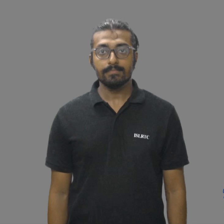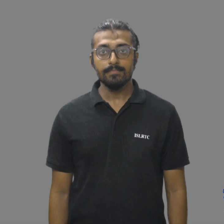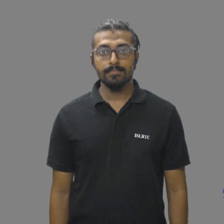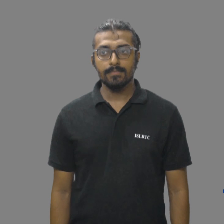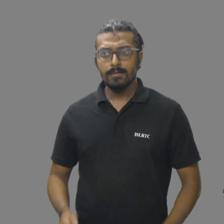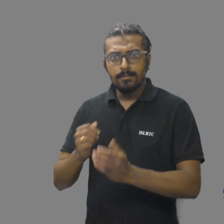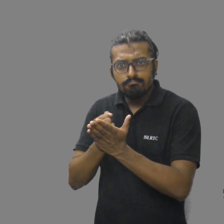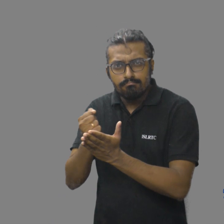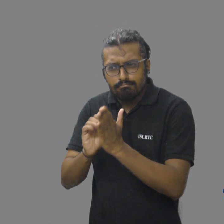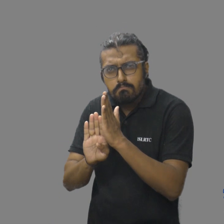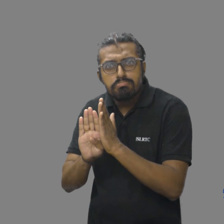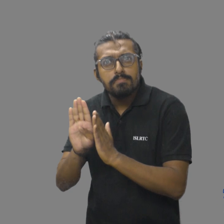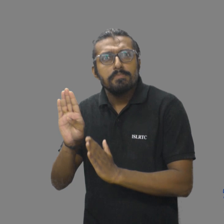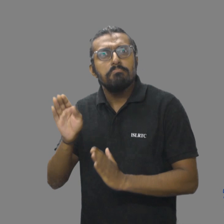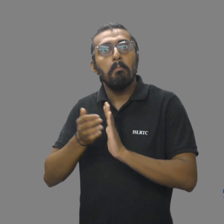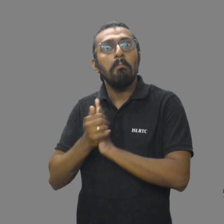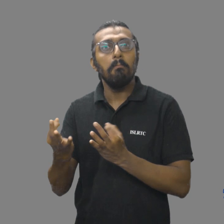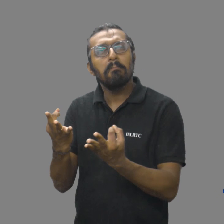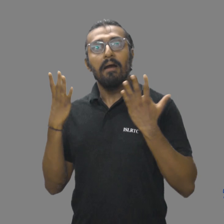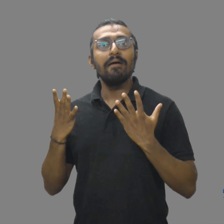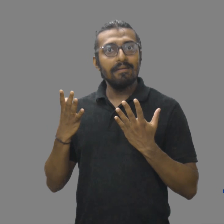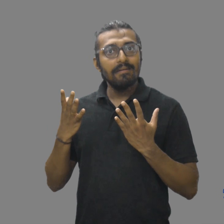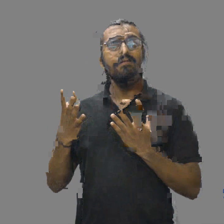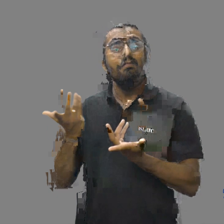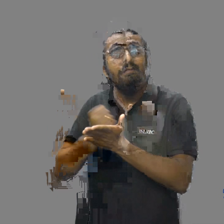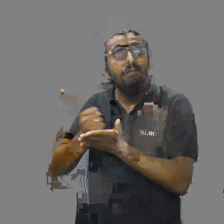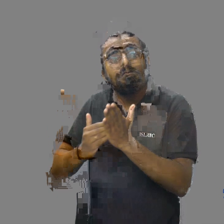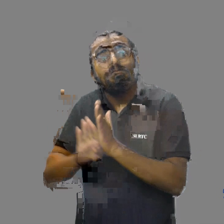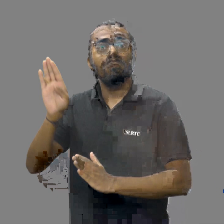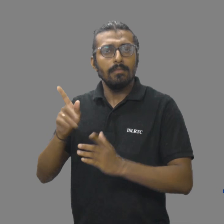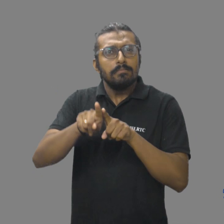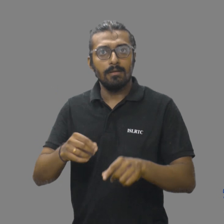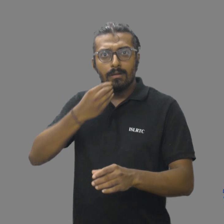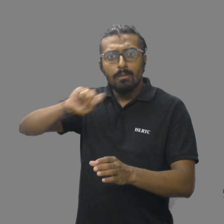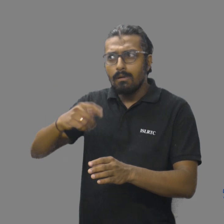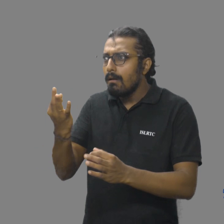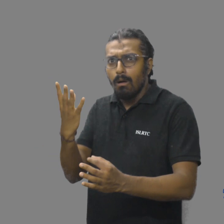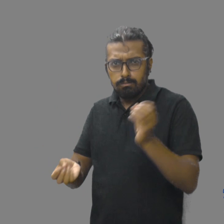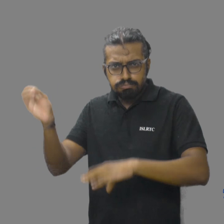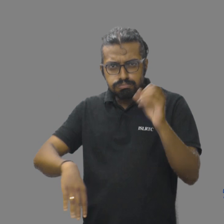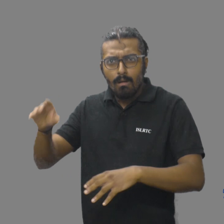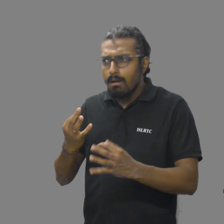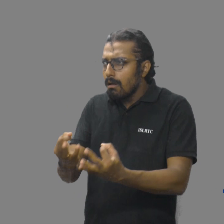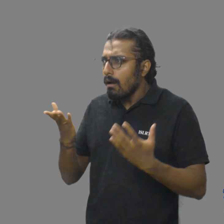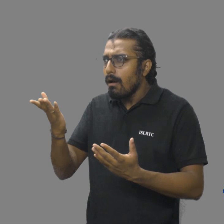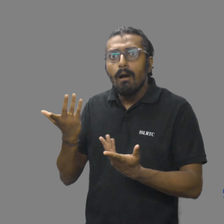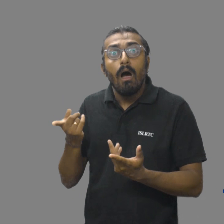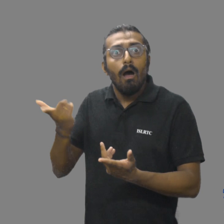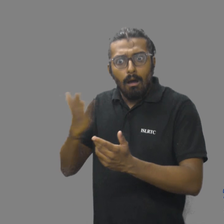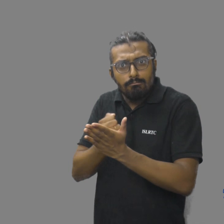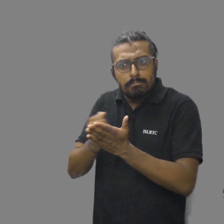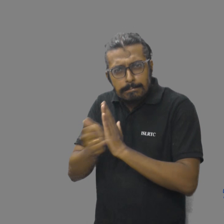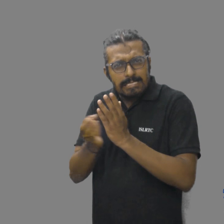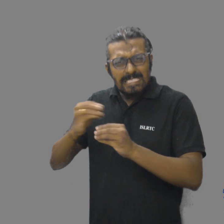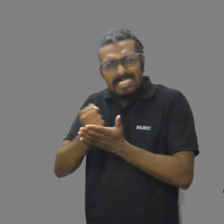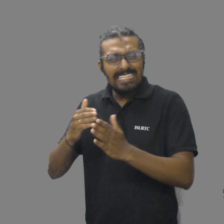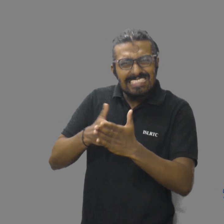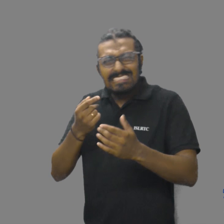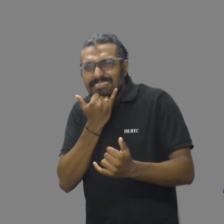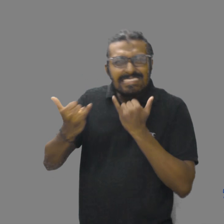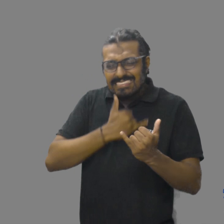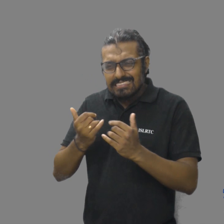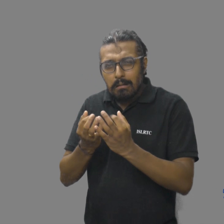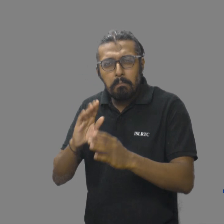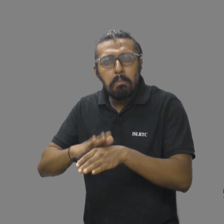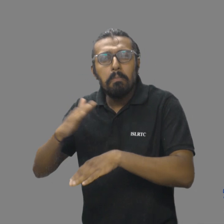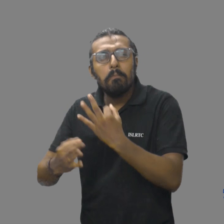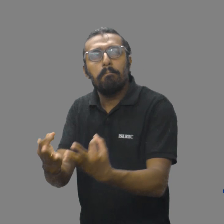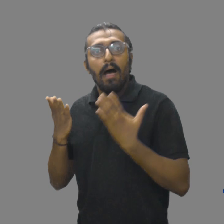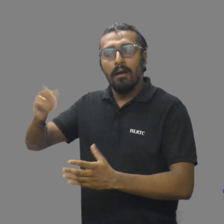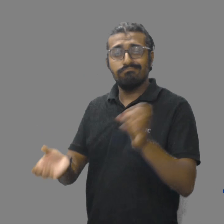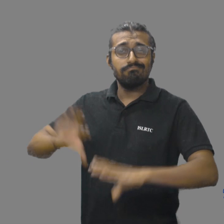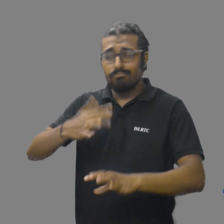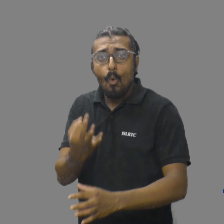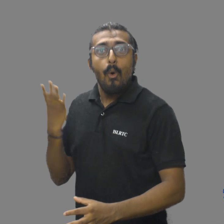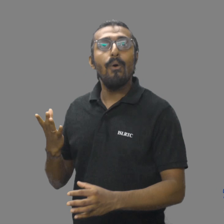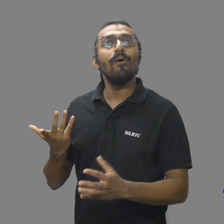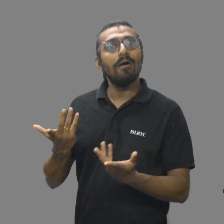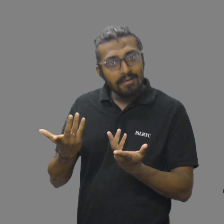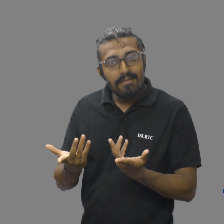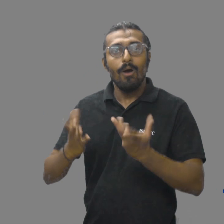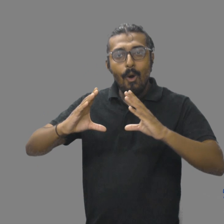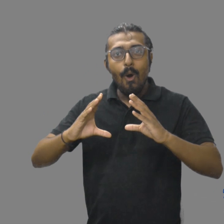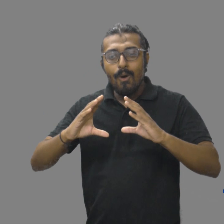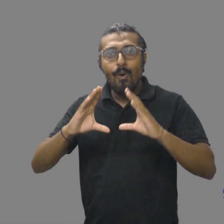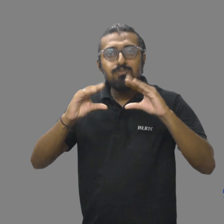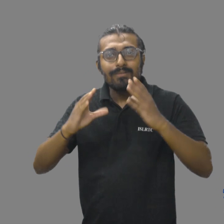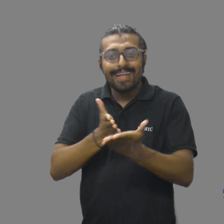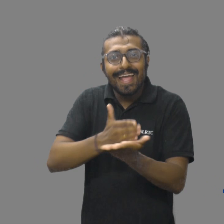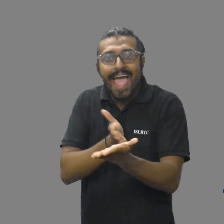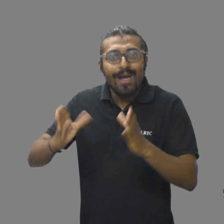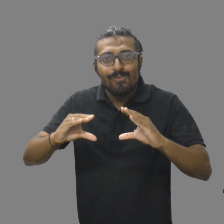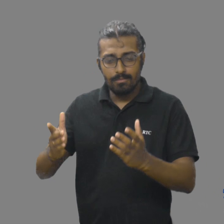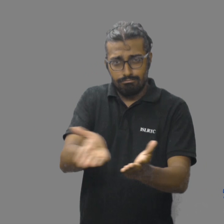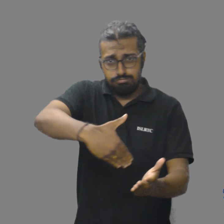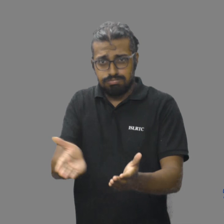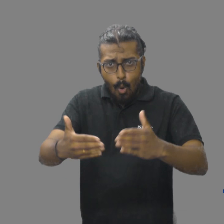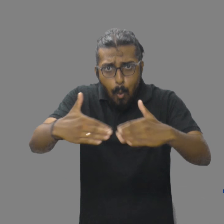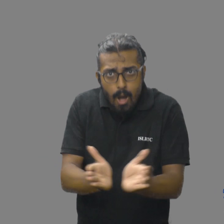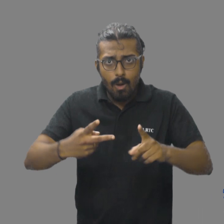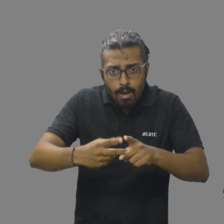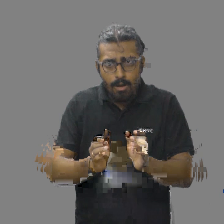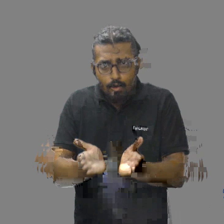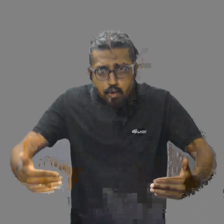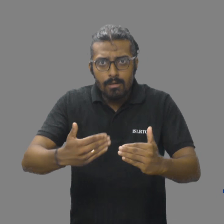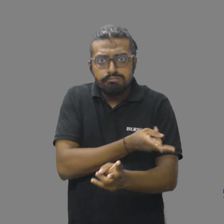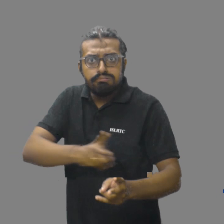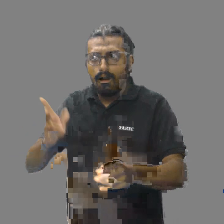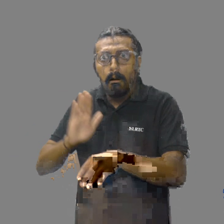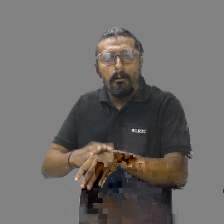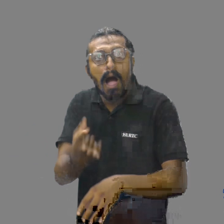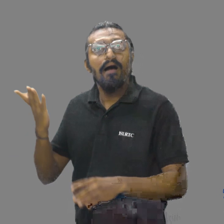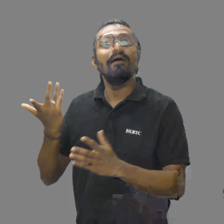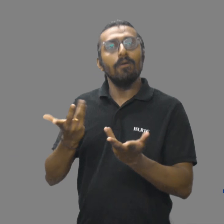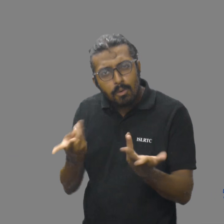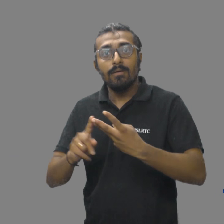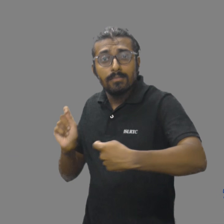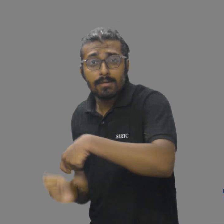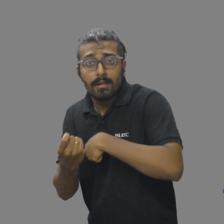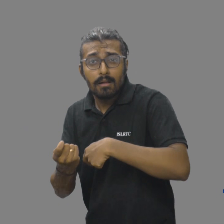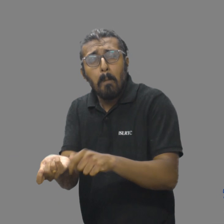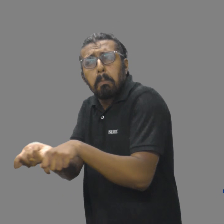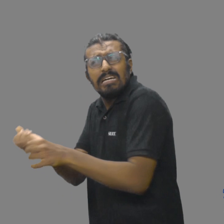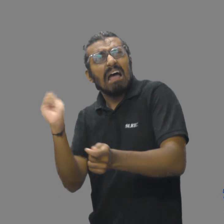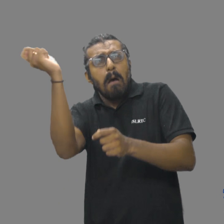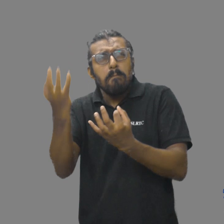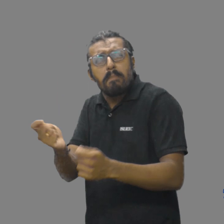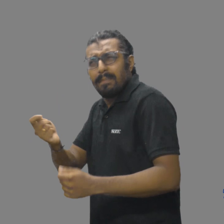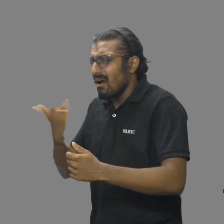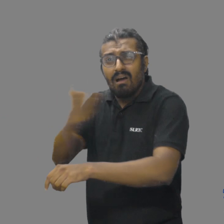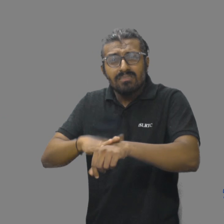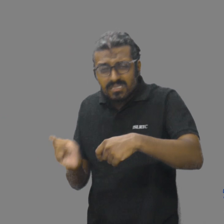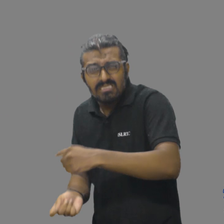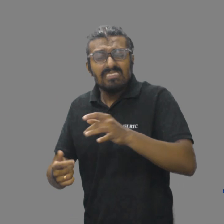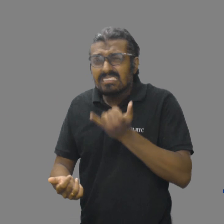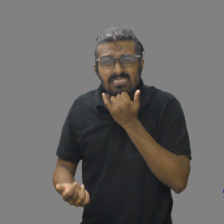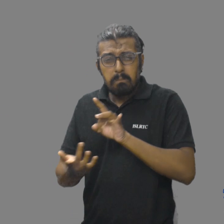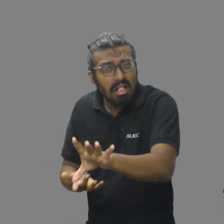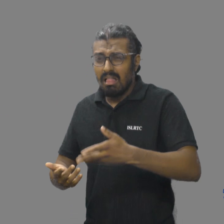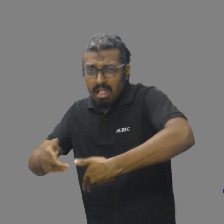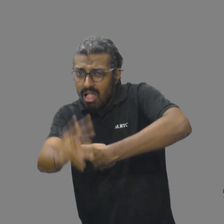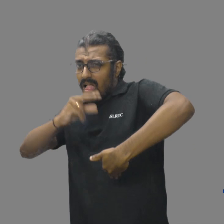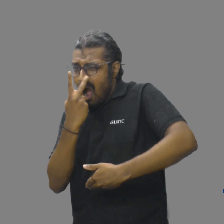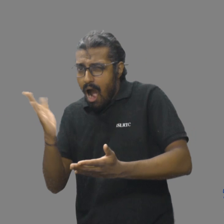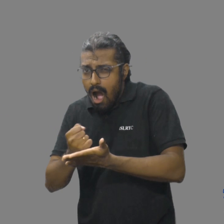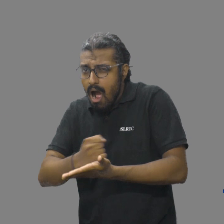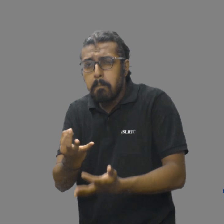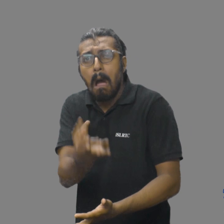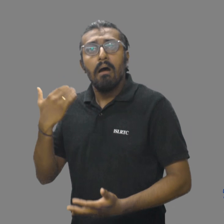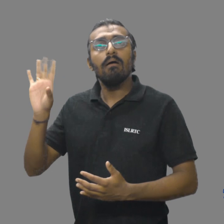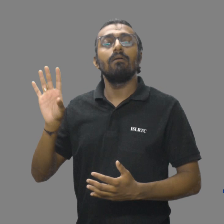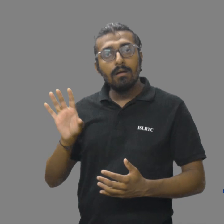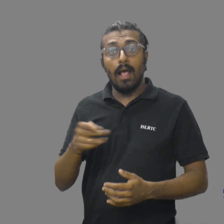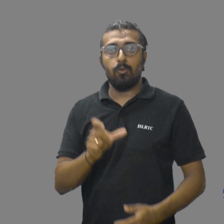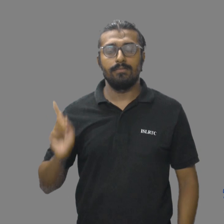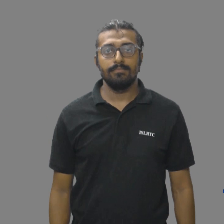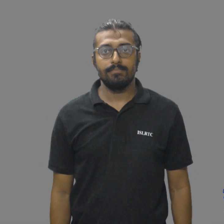Master